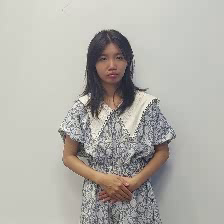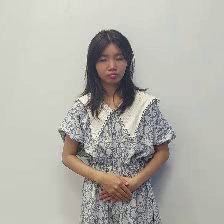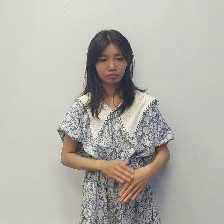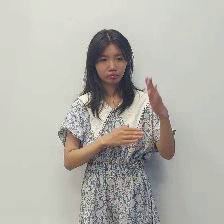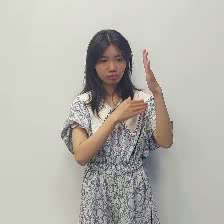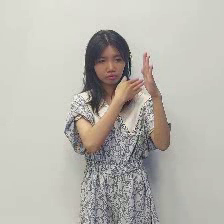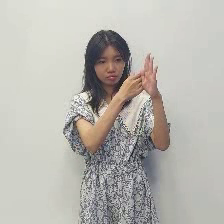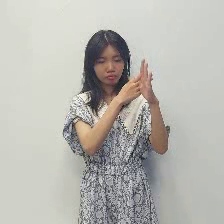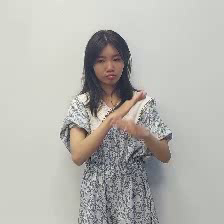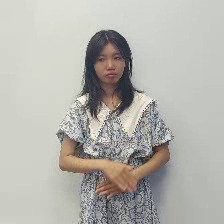Trường học